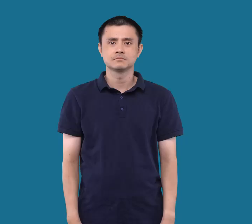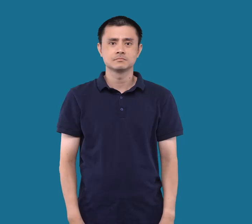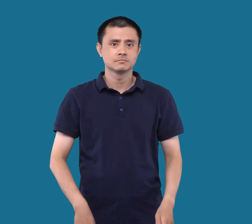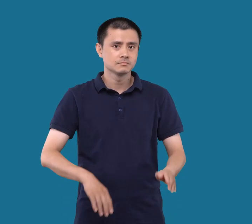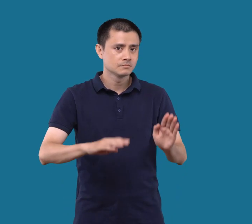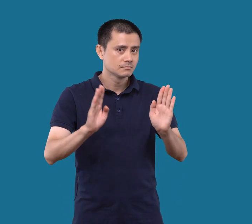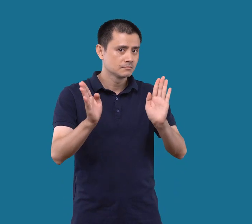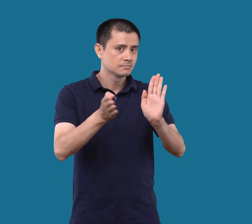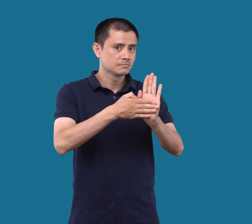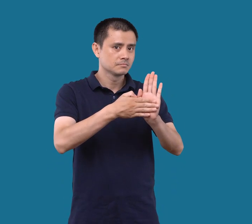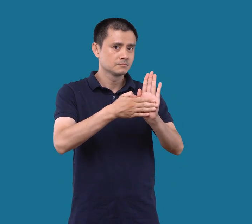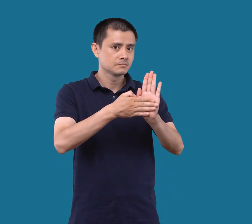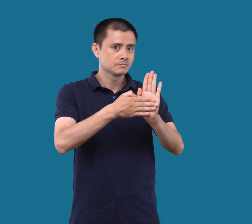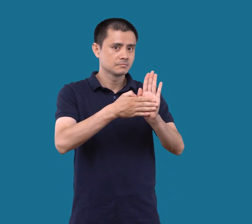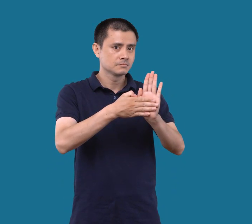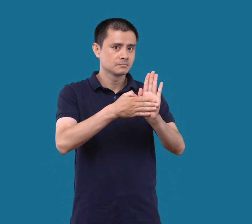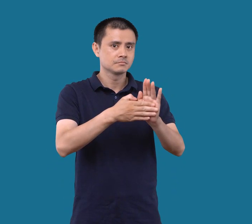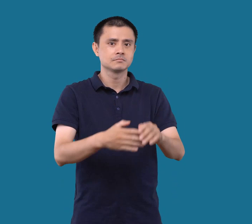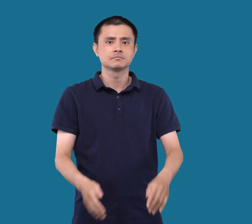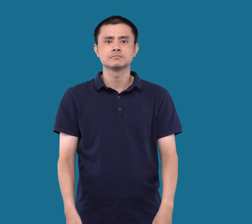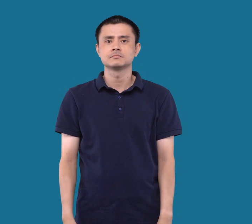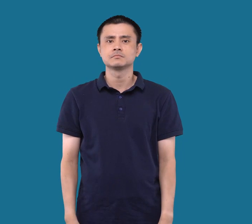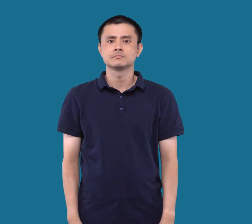dán